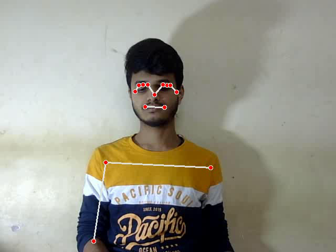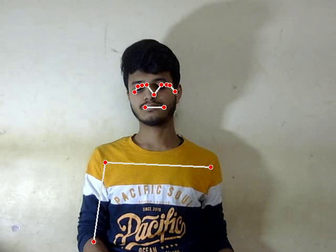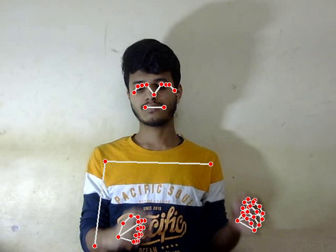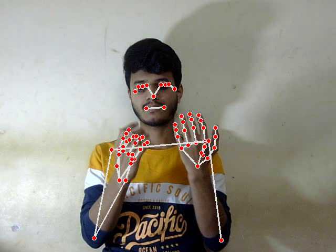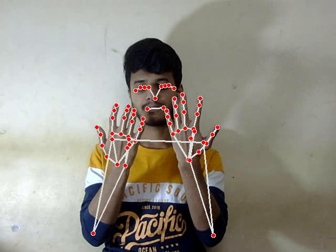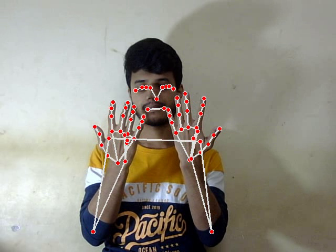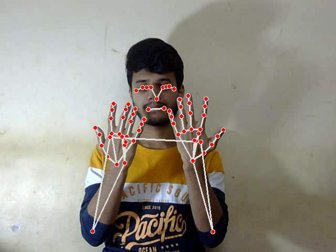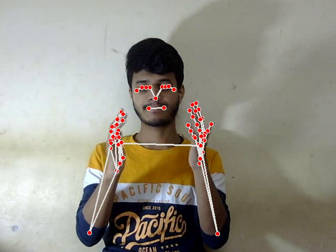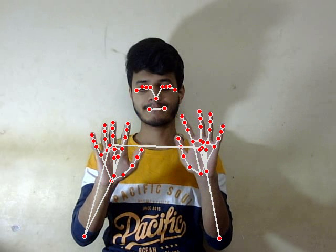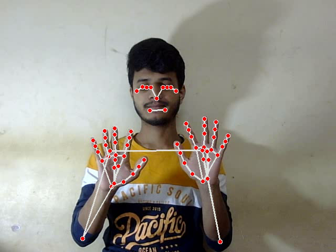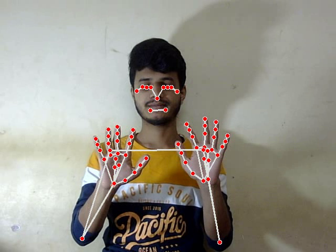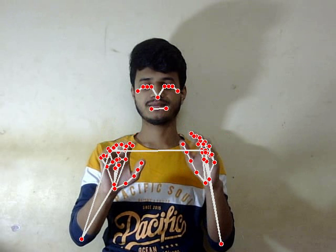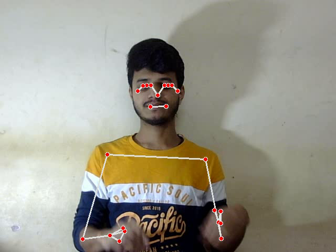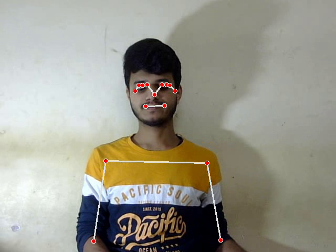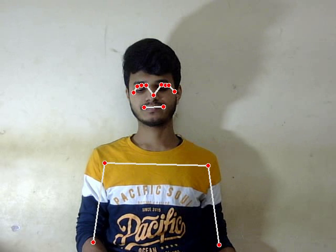finish